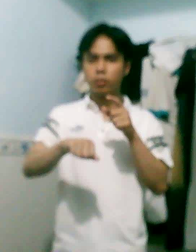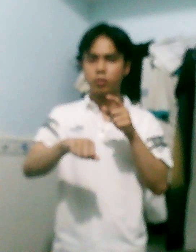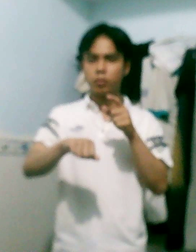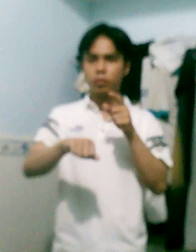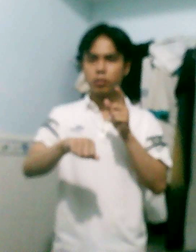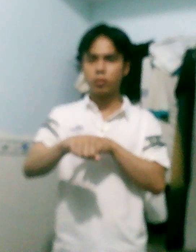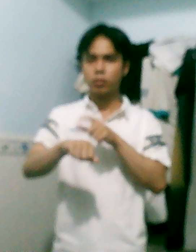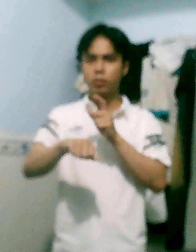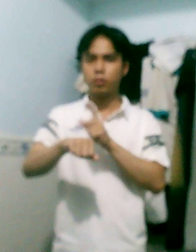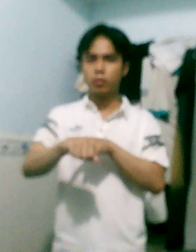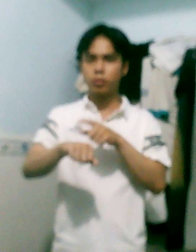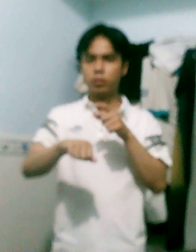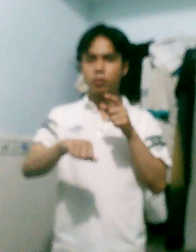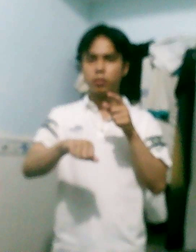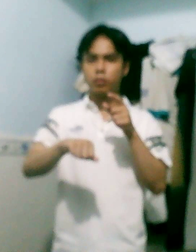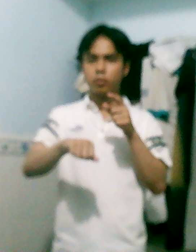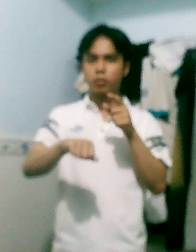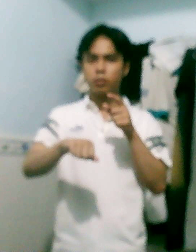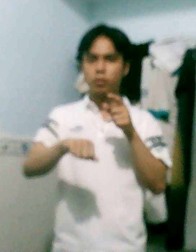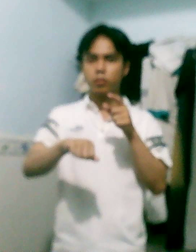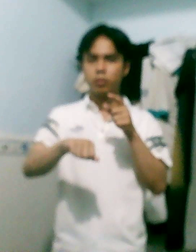gio